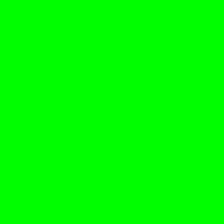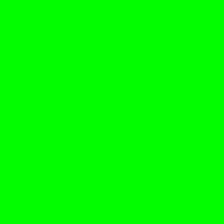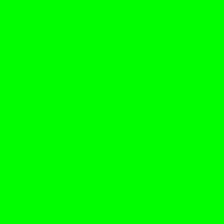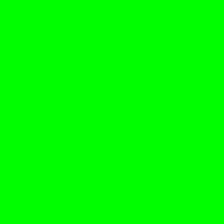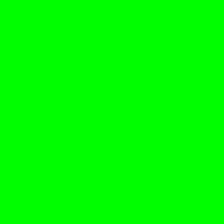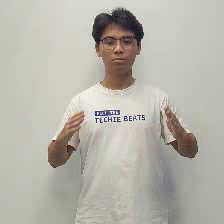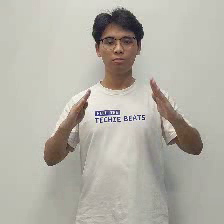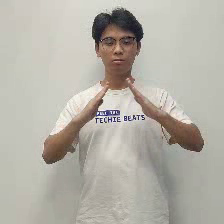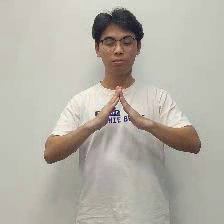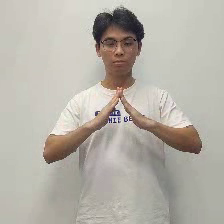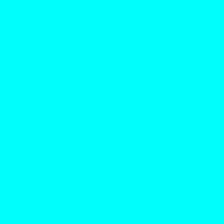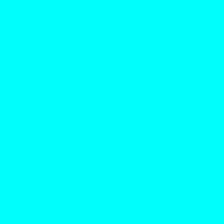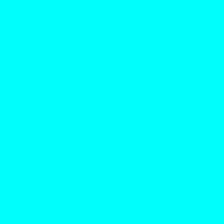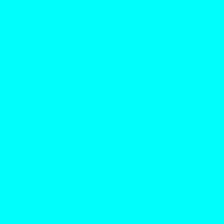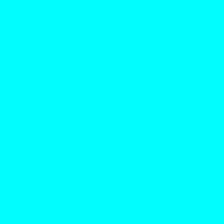Nhà